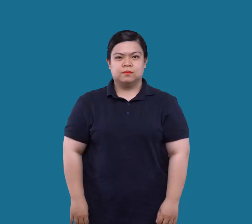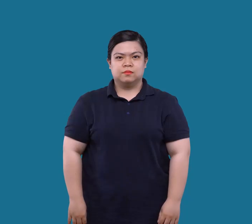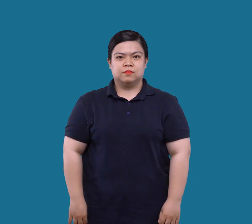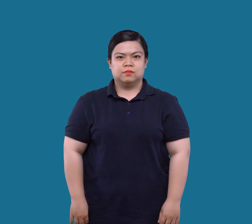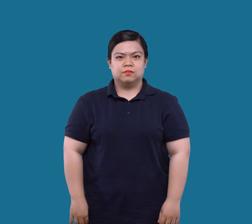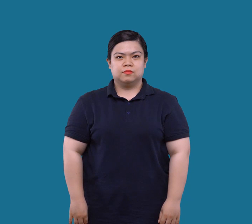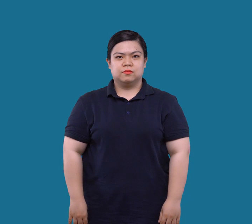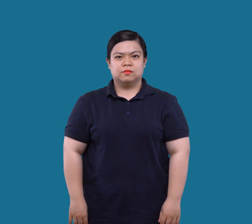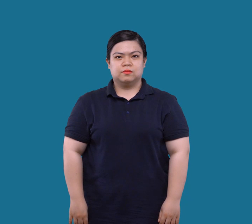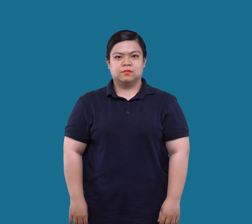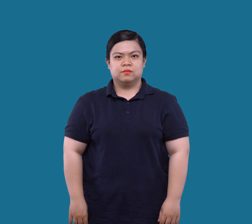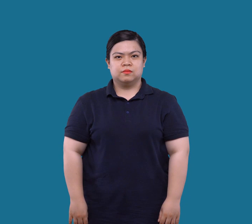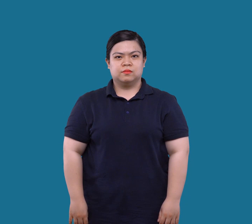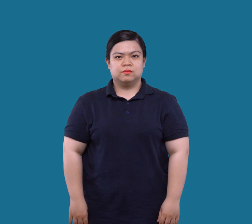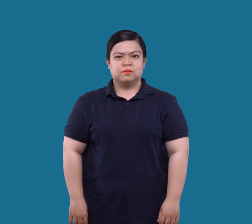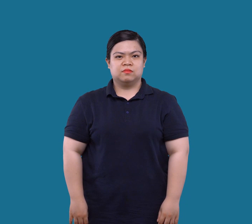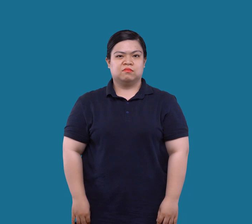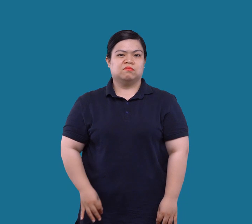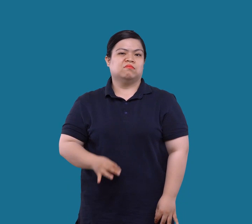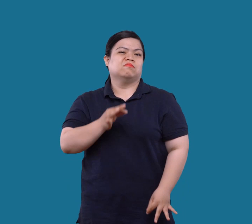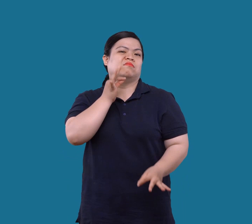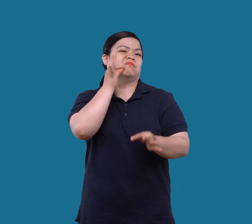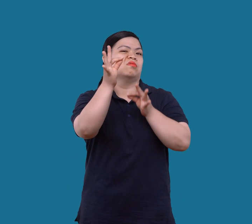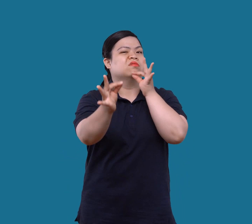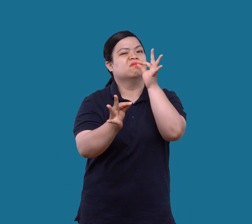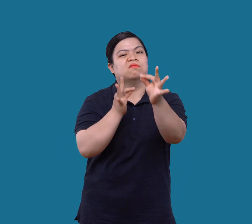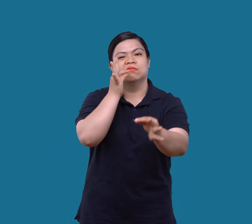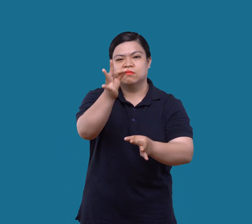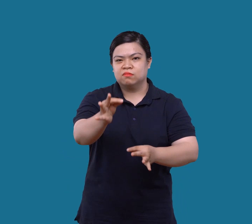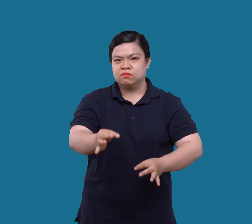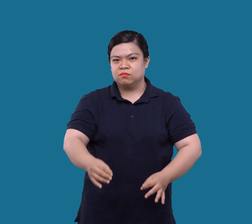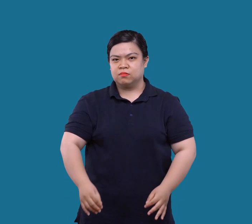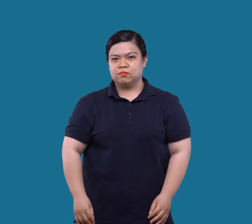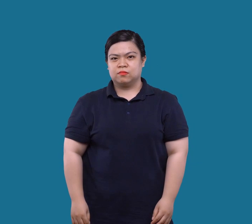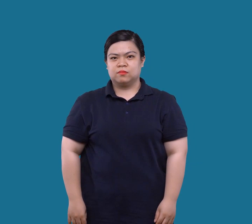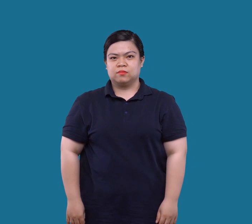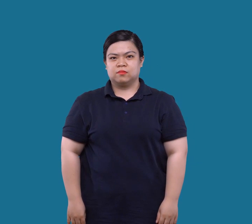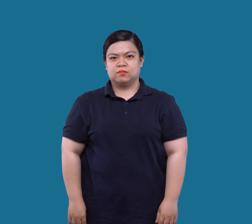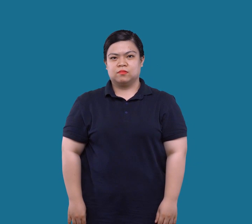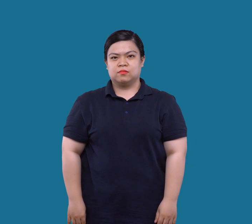trêu tức